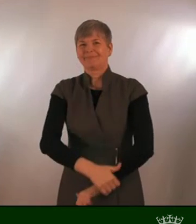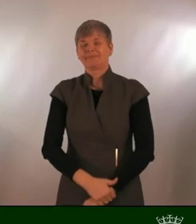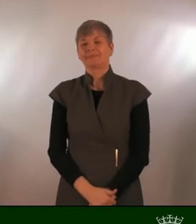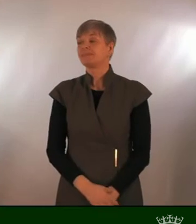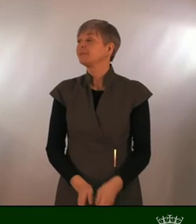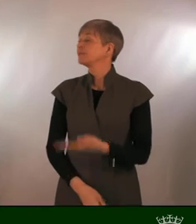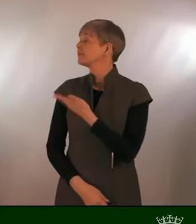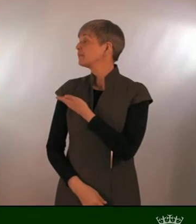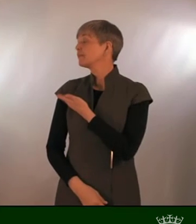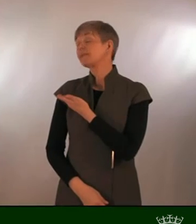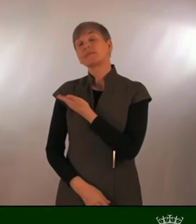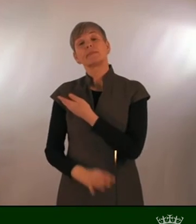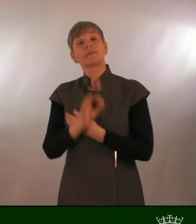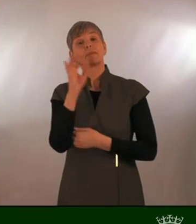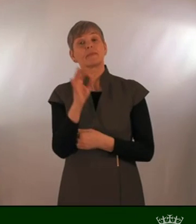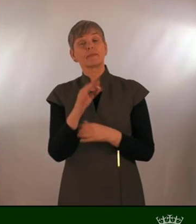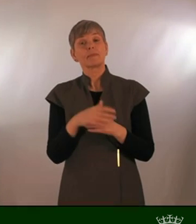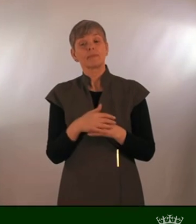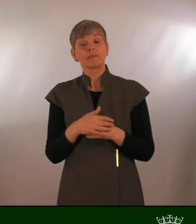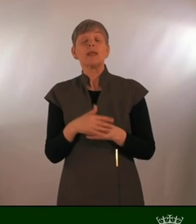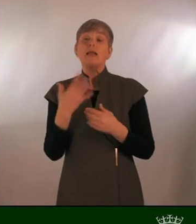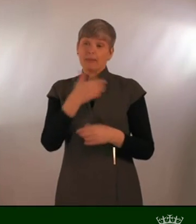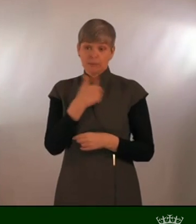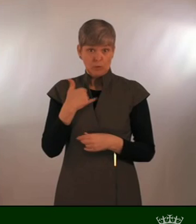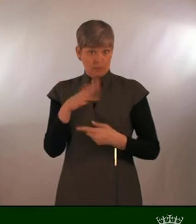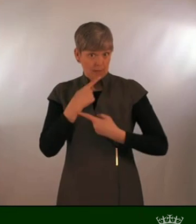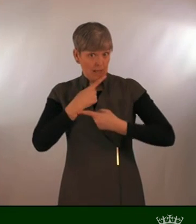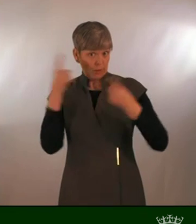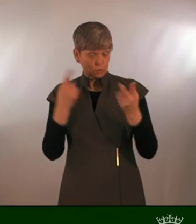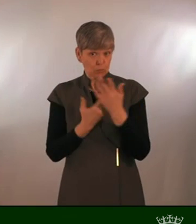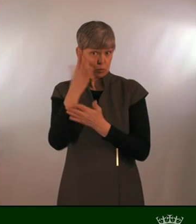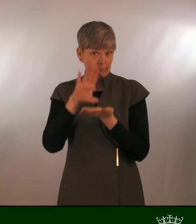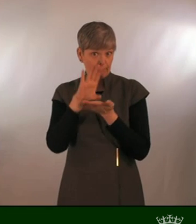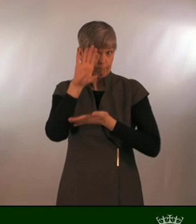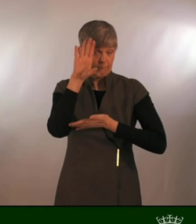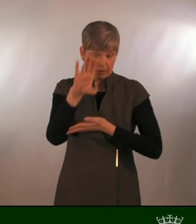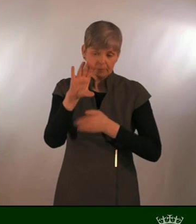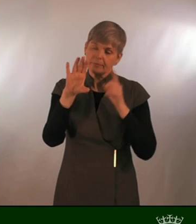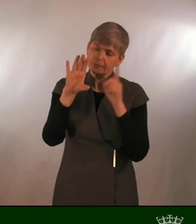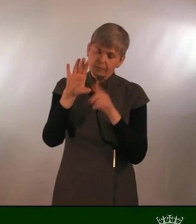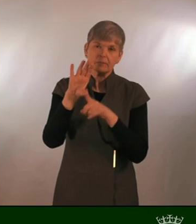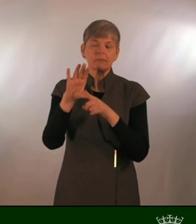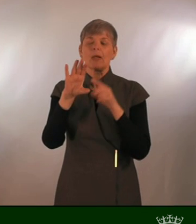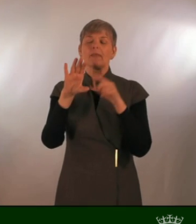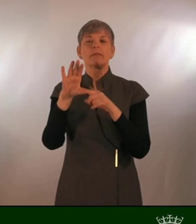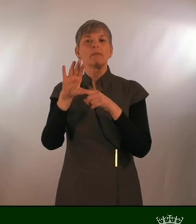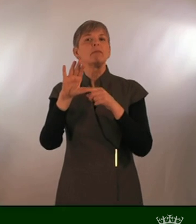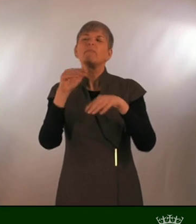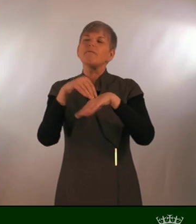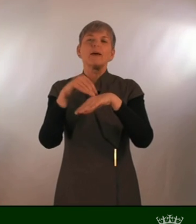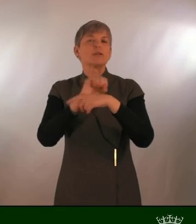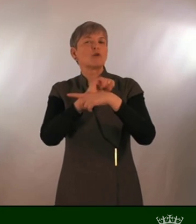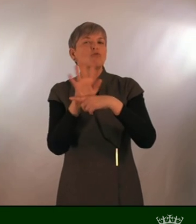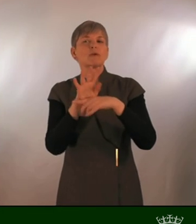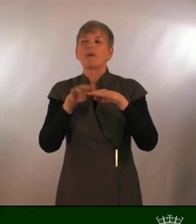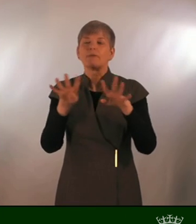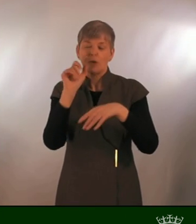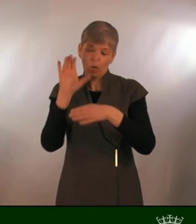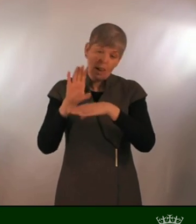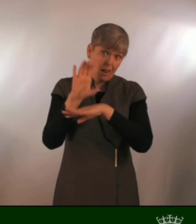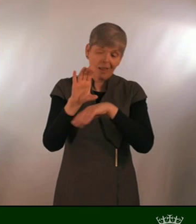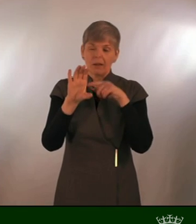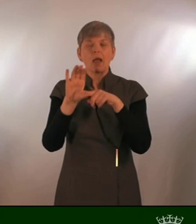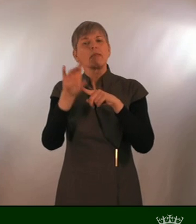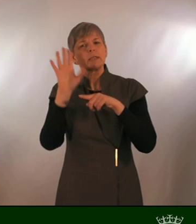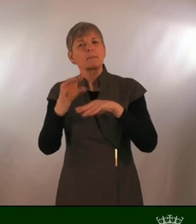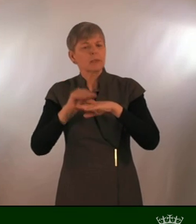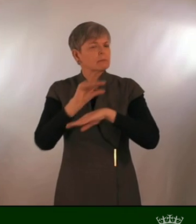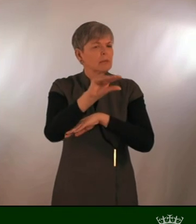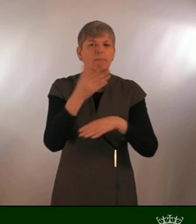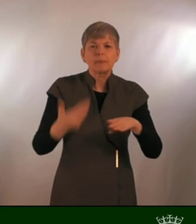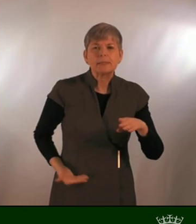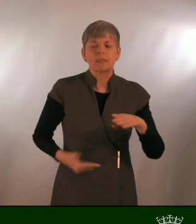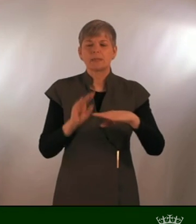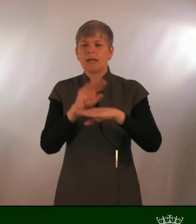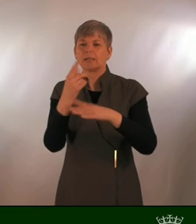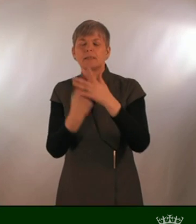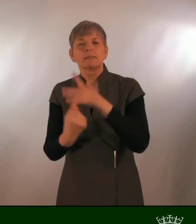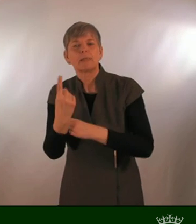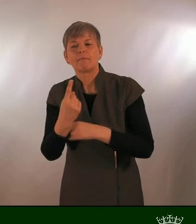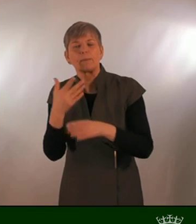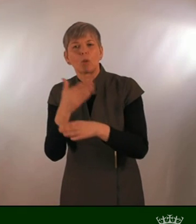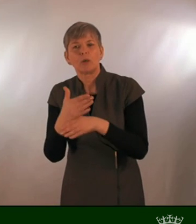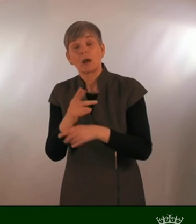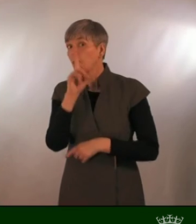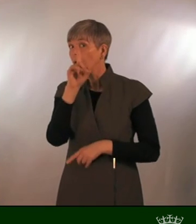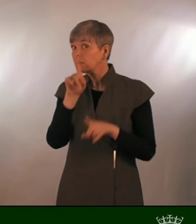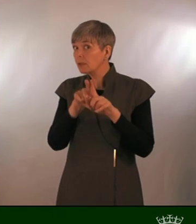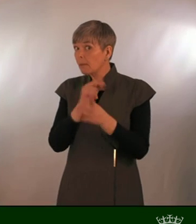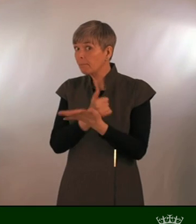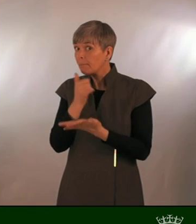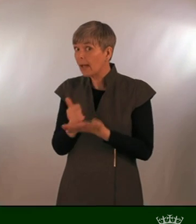It is vital that the funds announced this morning are distributed effectively to the businesses and self-employed people affected by coronavirus, but the banks must fulfil their responsibilities as well.